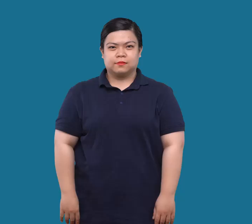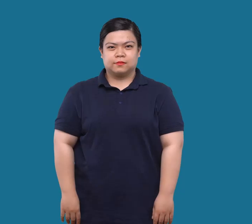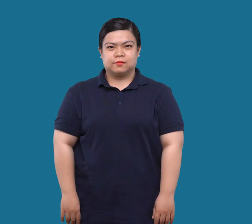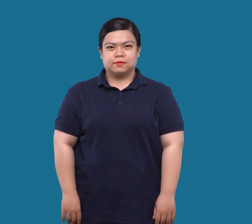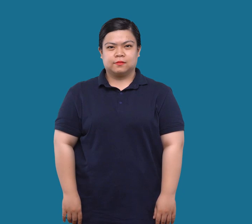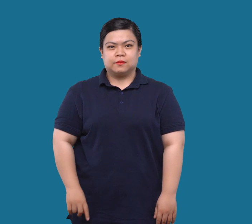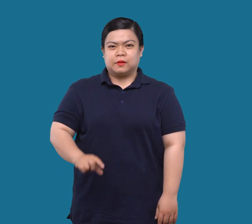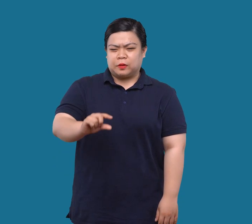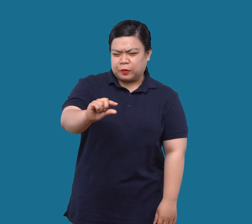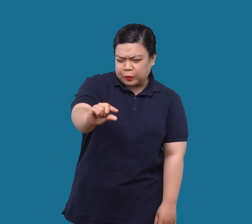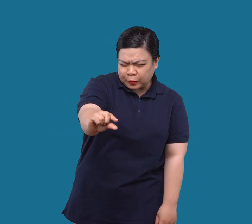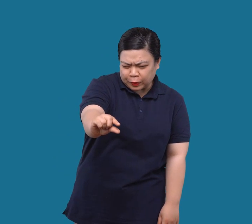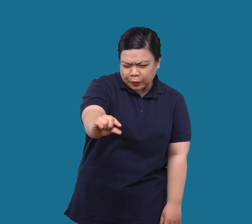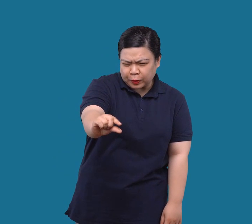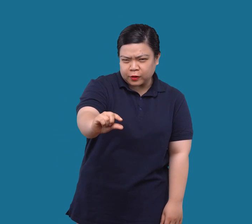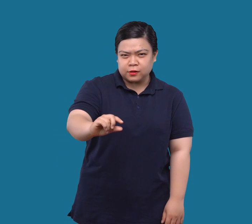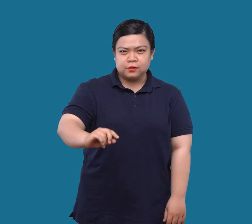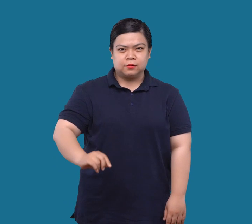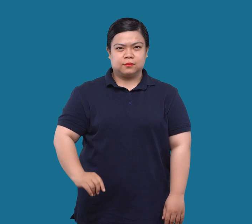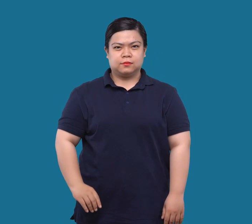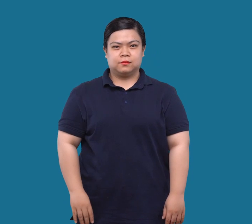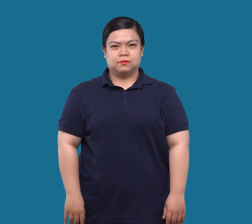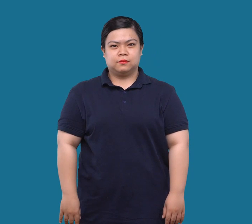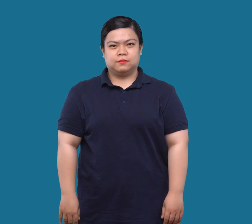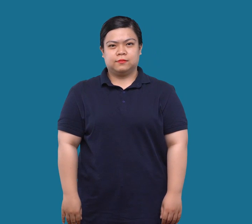tí hon